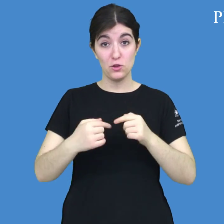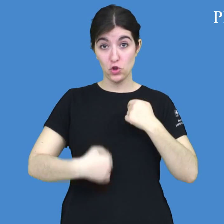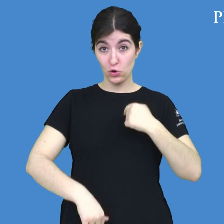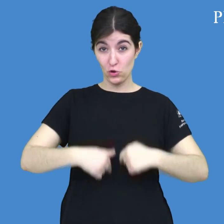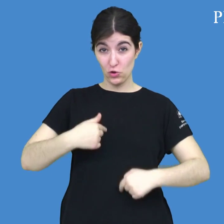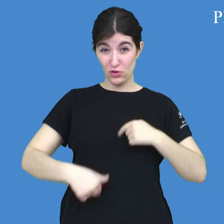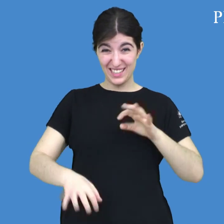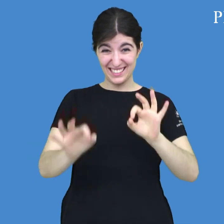circulación